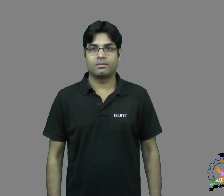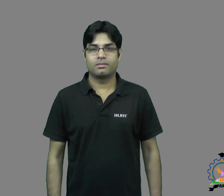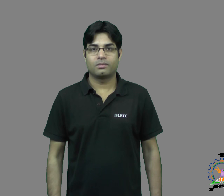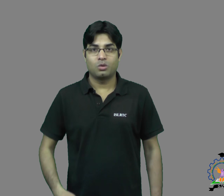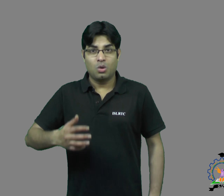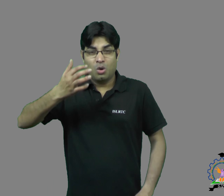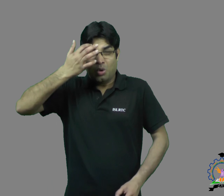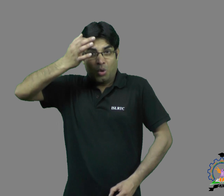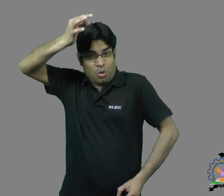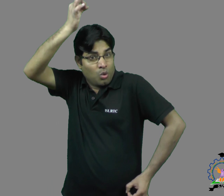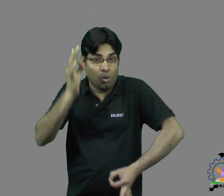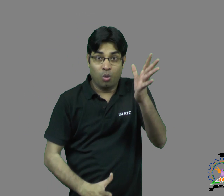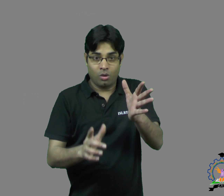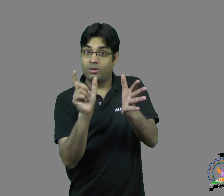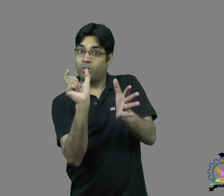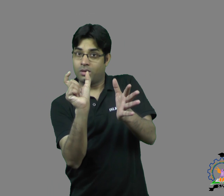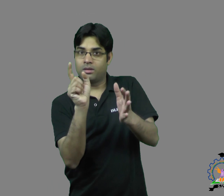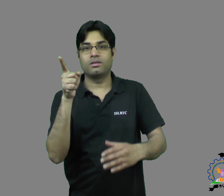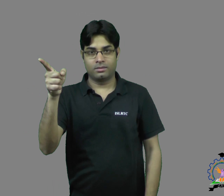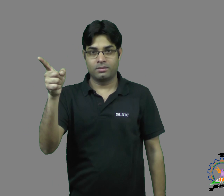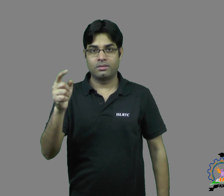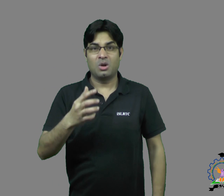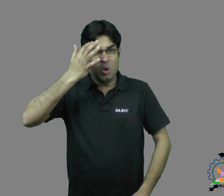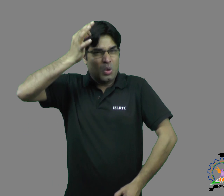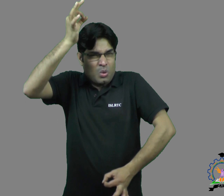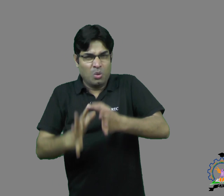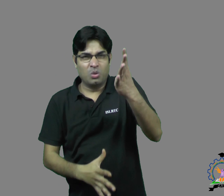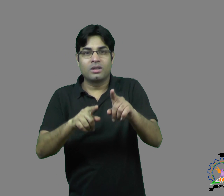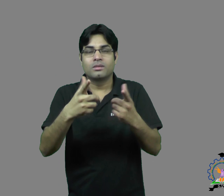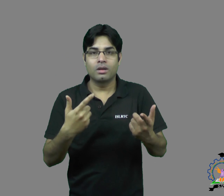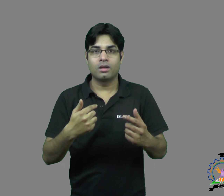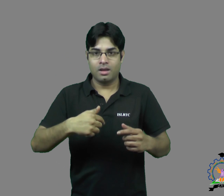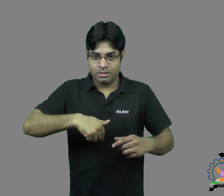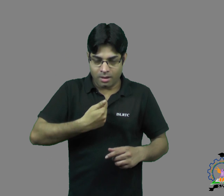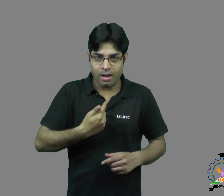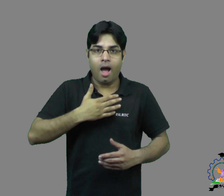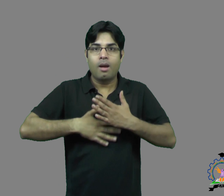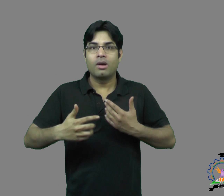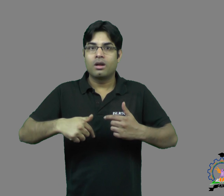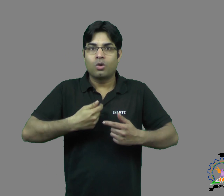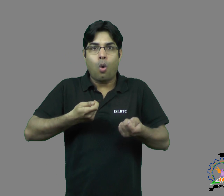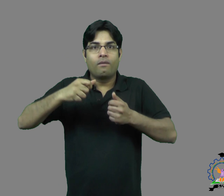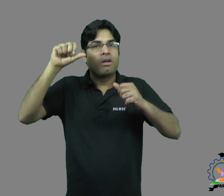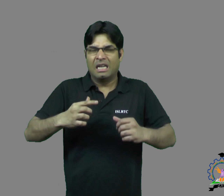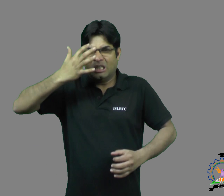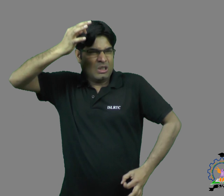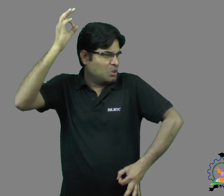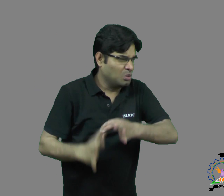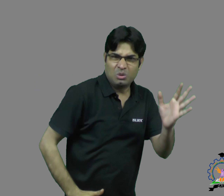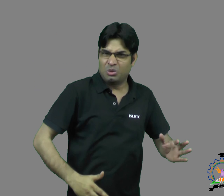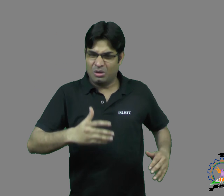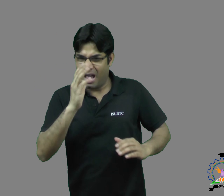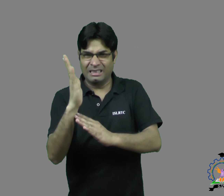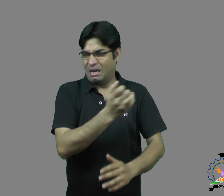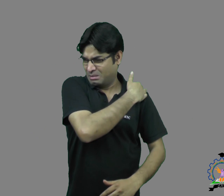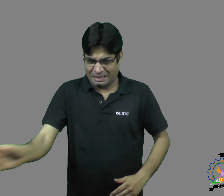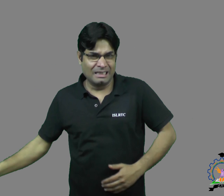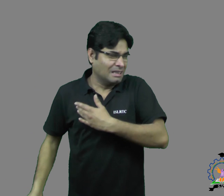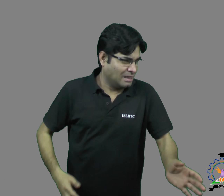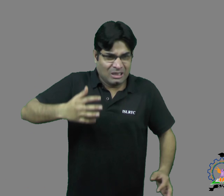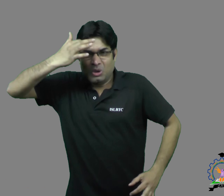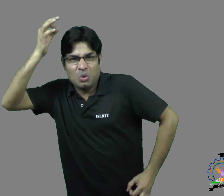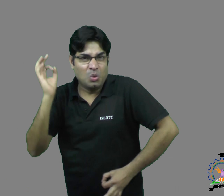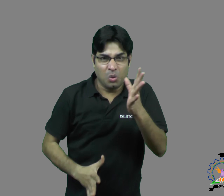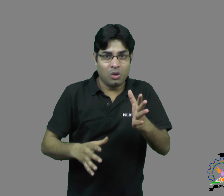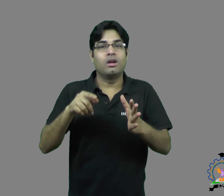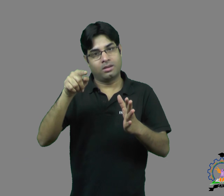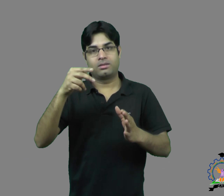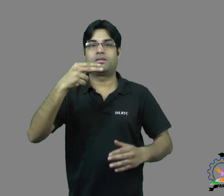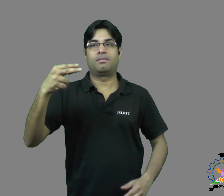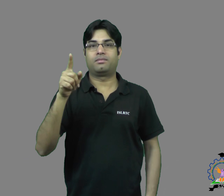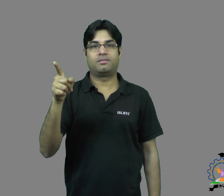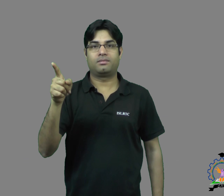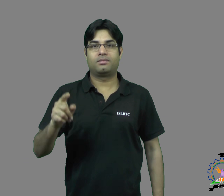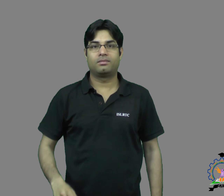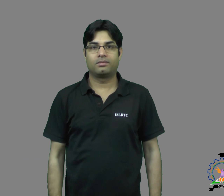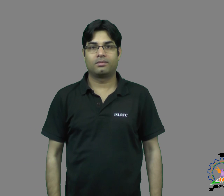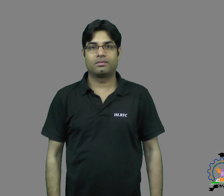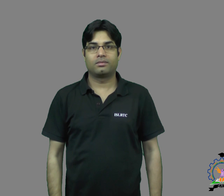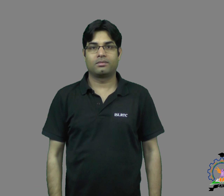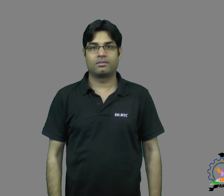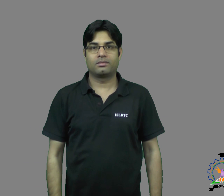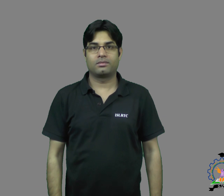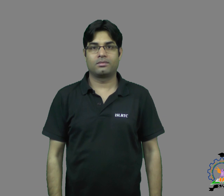Rage